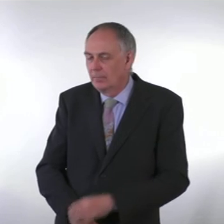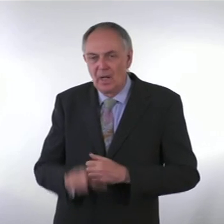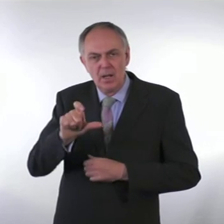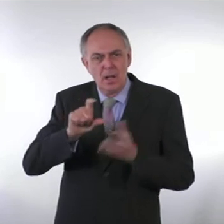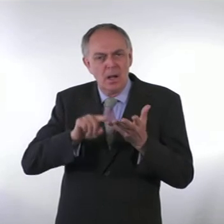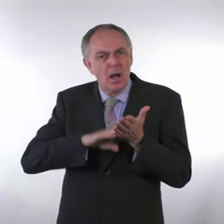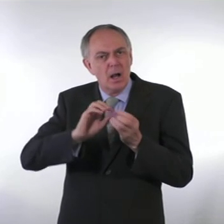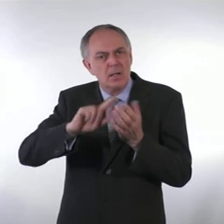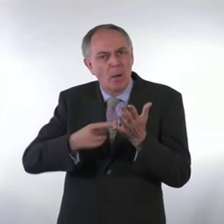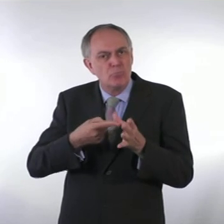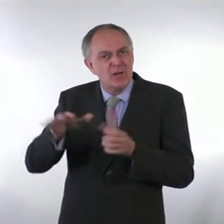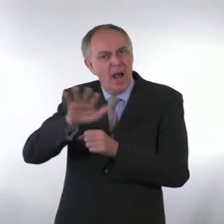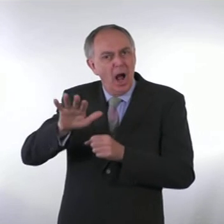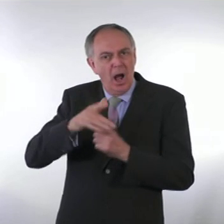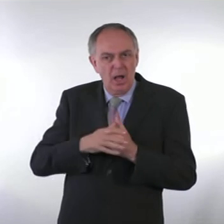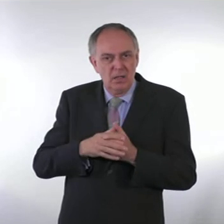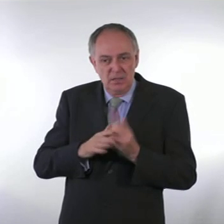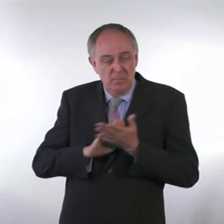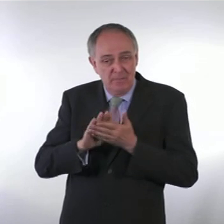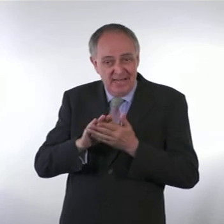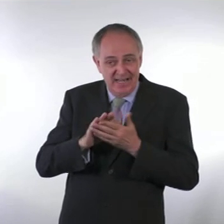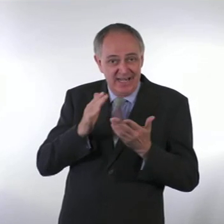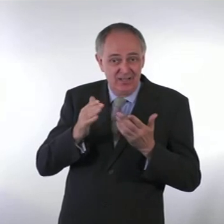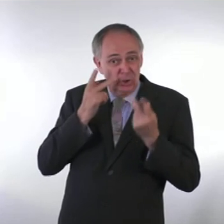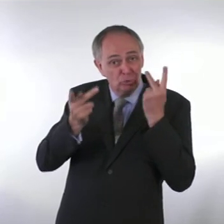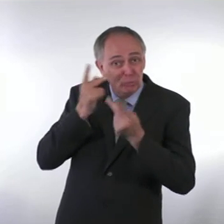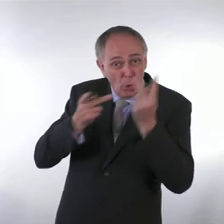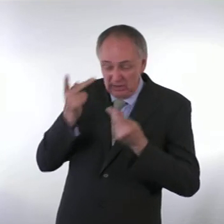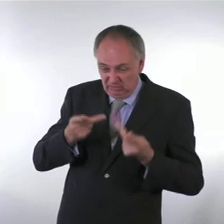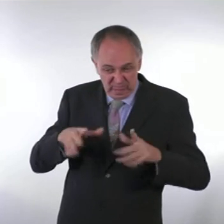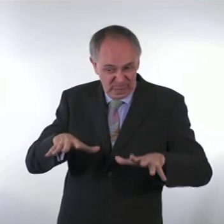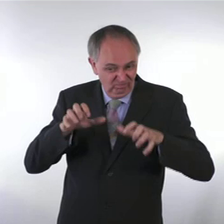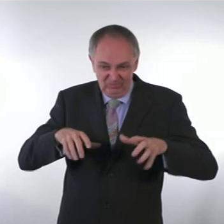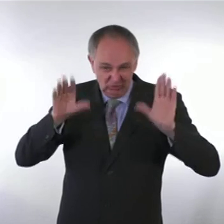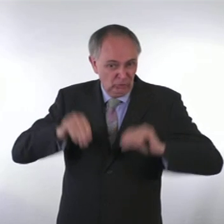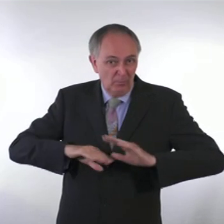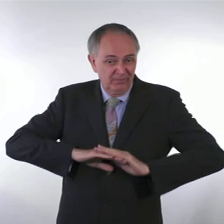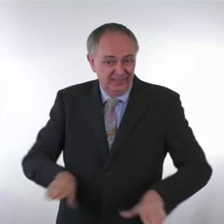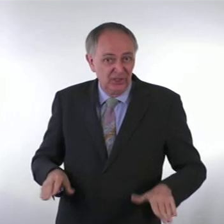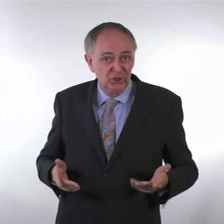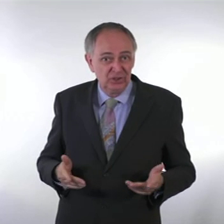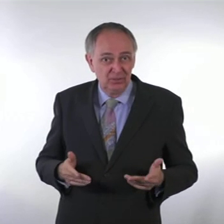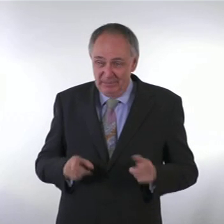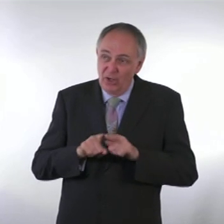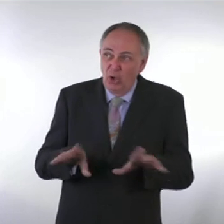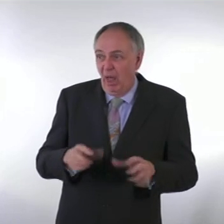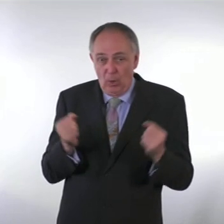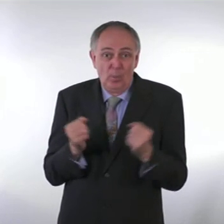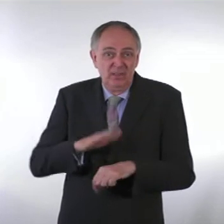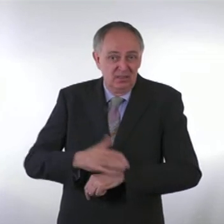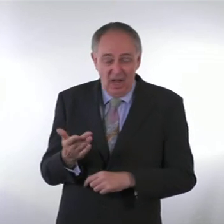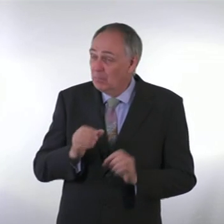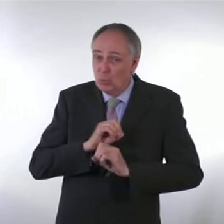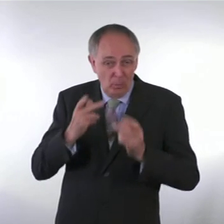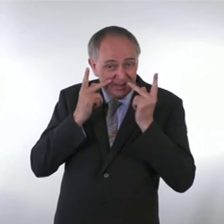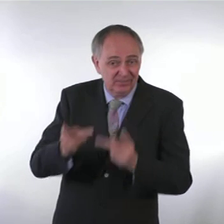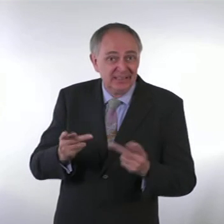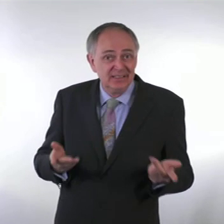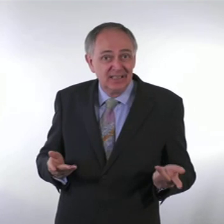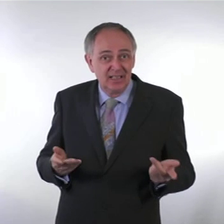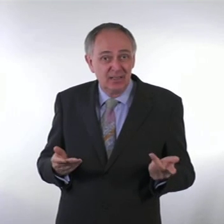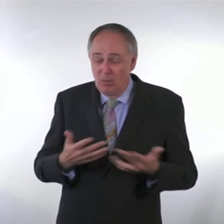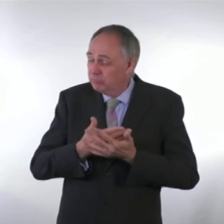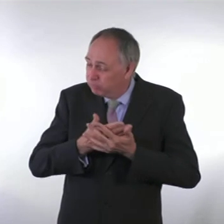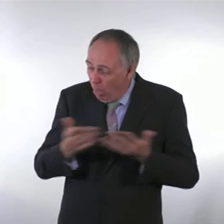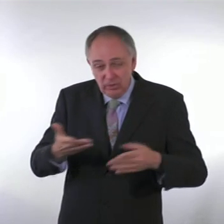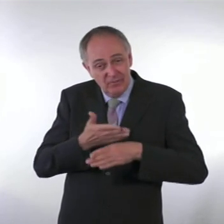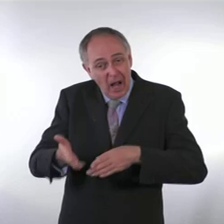Ending Government funding in October, though, will mean three winters in a row, causing severe hardship on top of the 312% increase in unemployment we have already had locally.